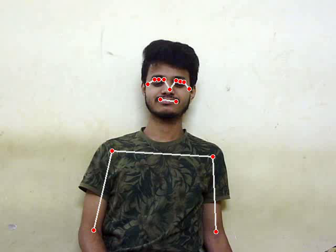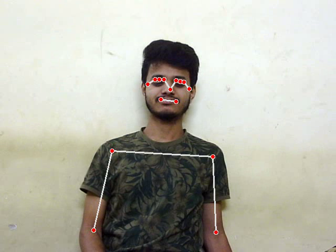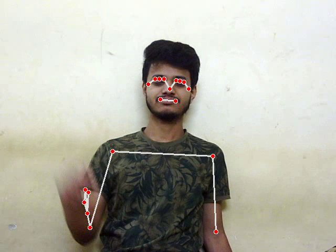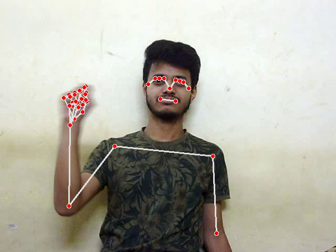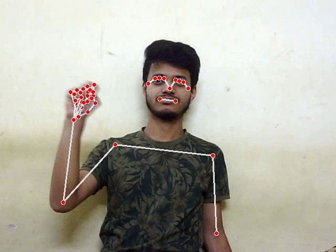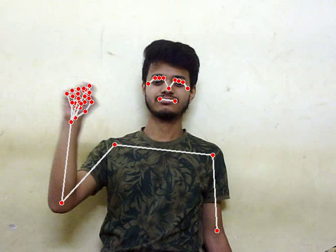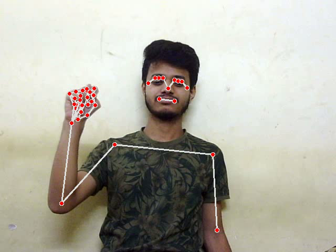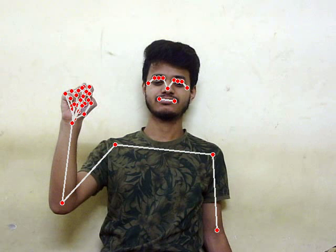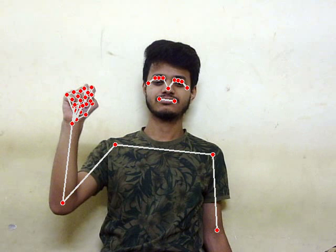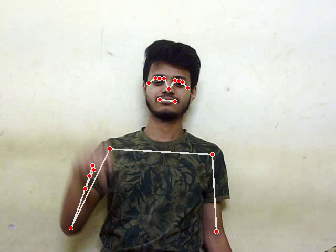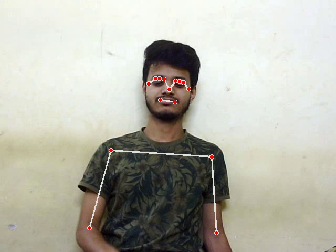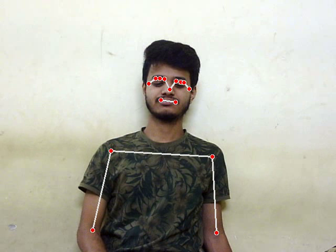bathroom